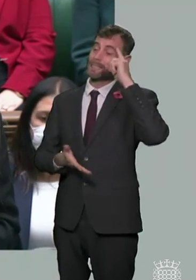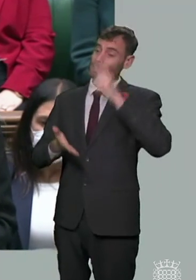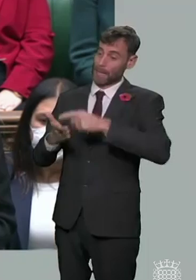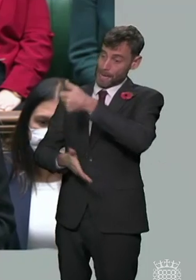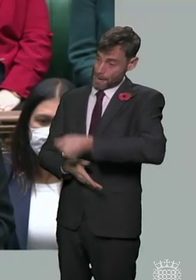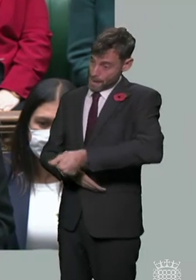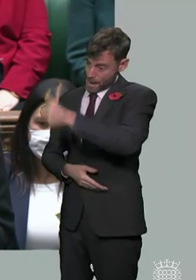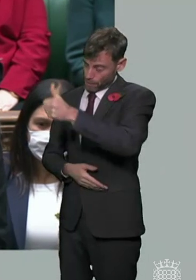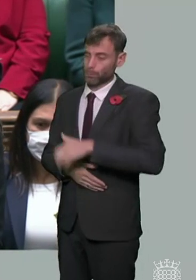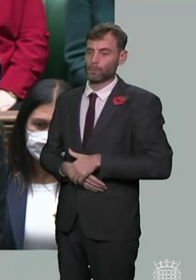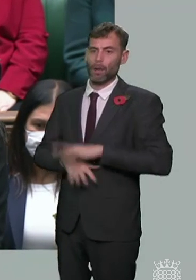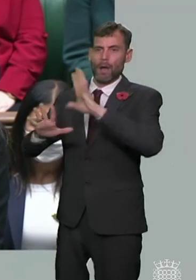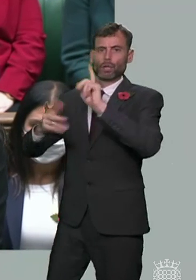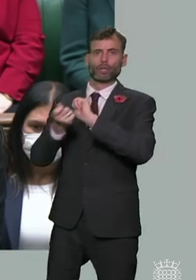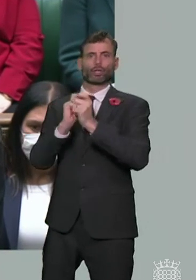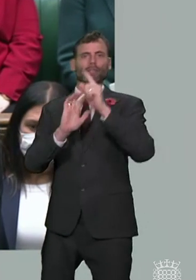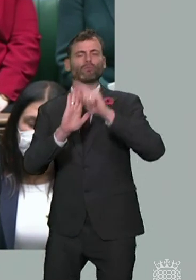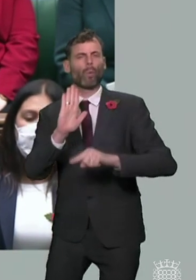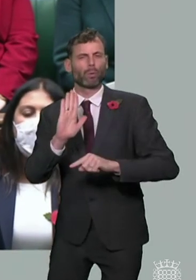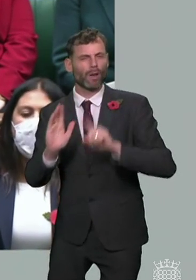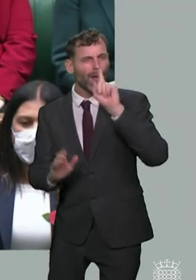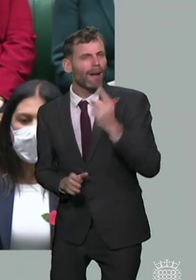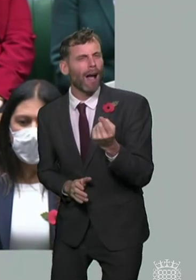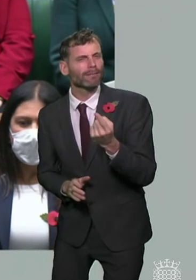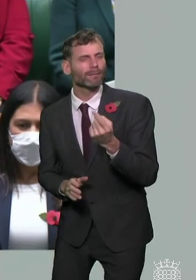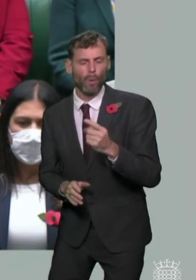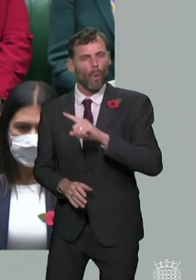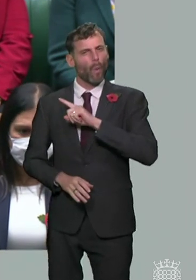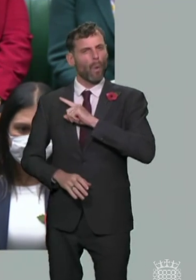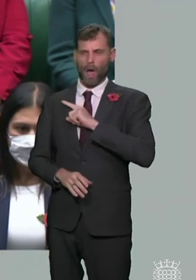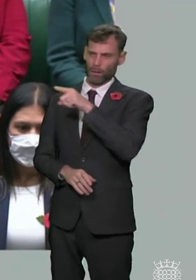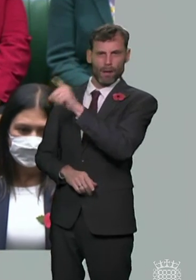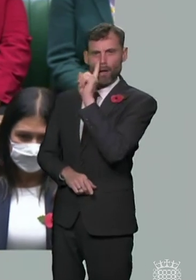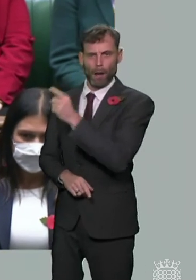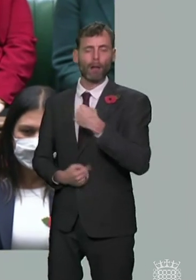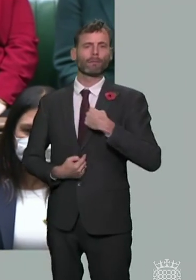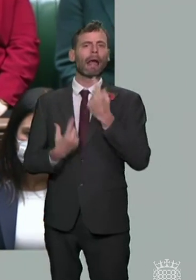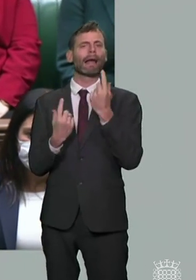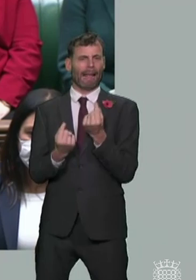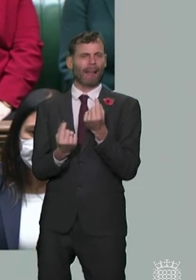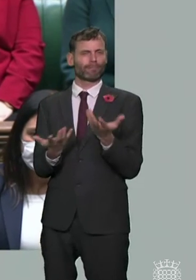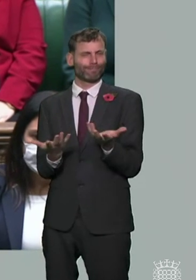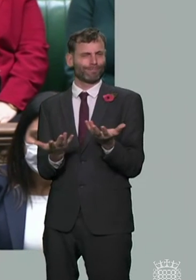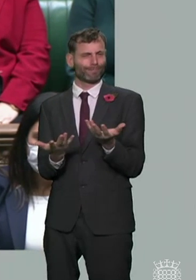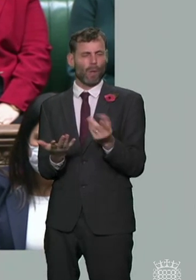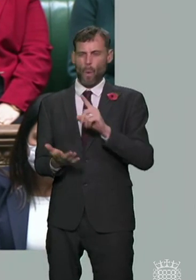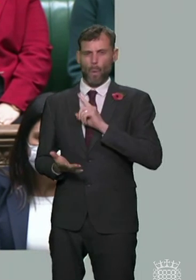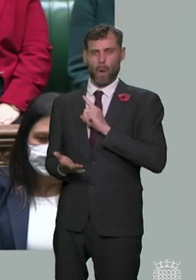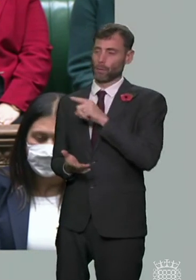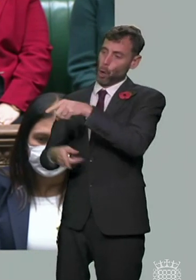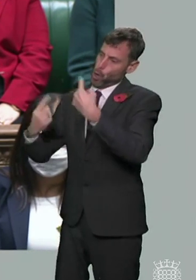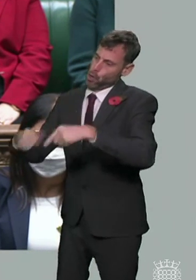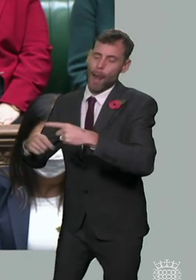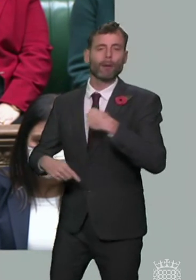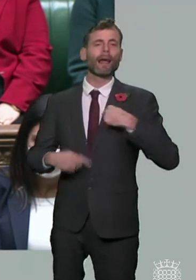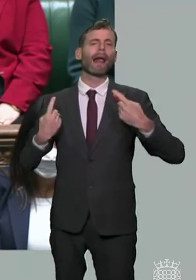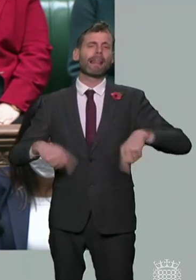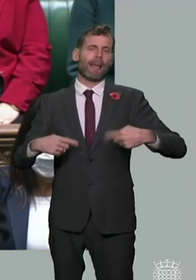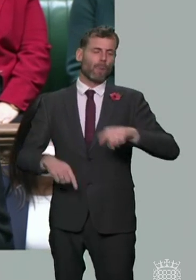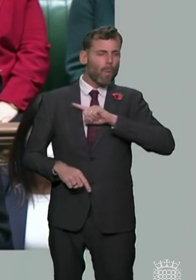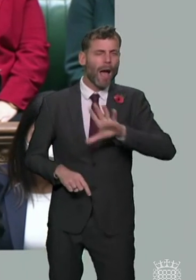It is one rule for Conservative Members and another rule for the rest of us.